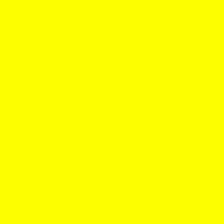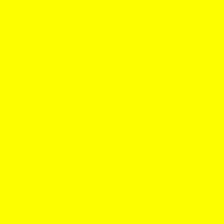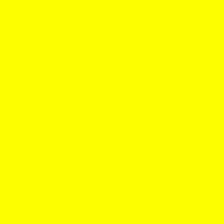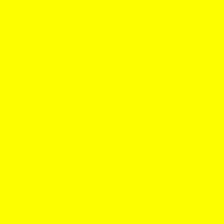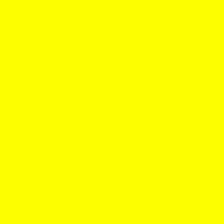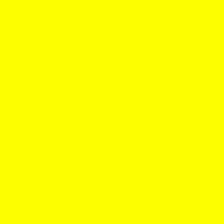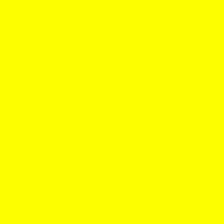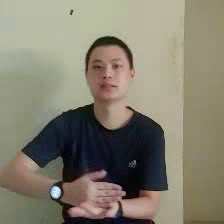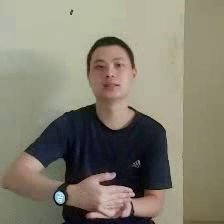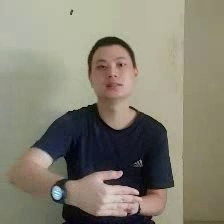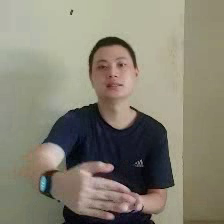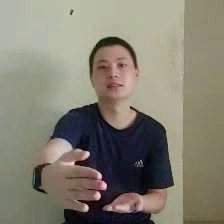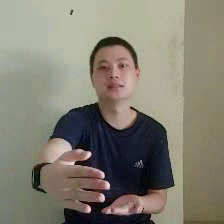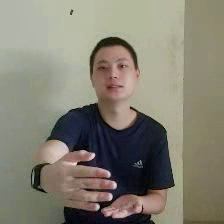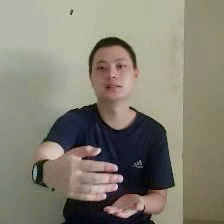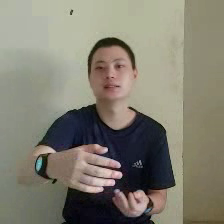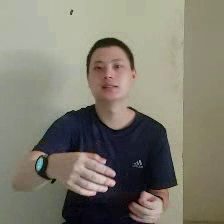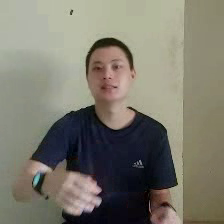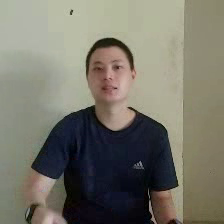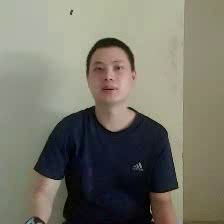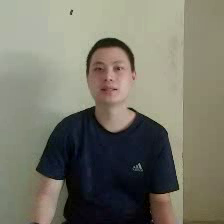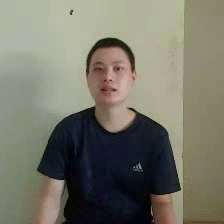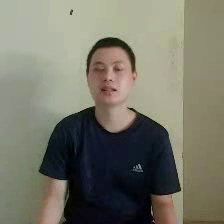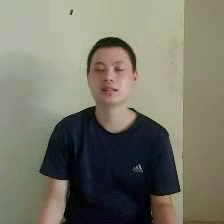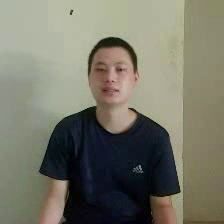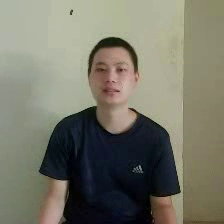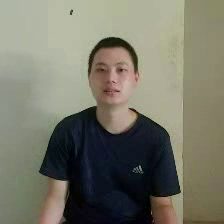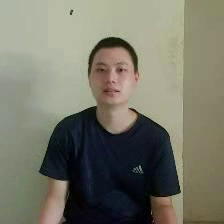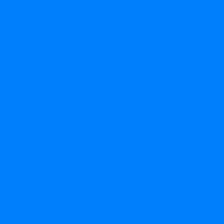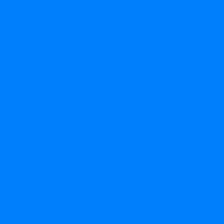San sẻ